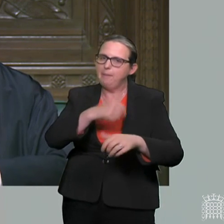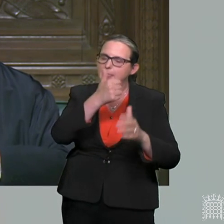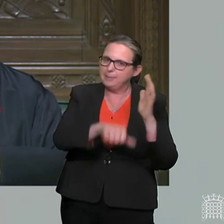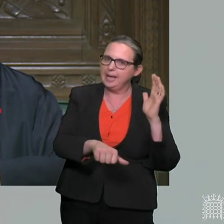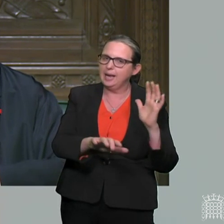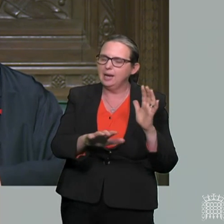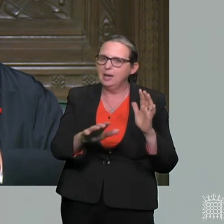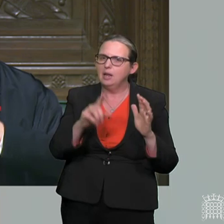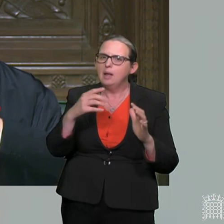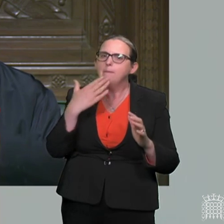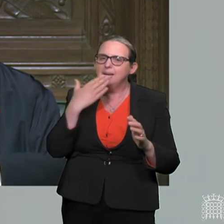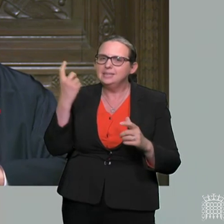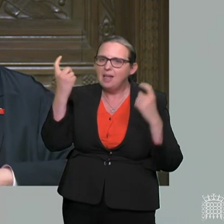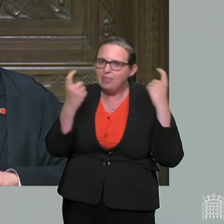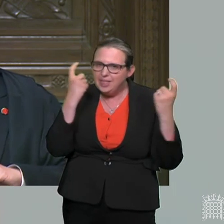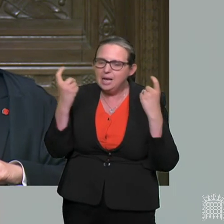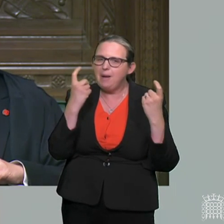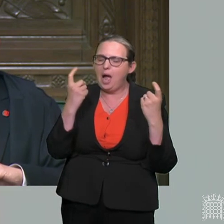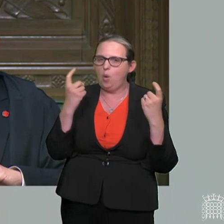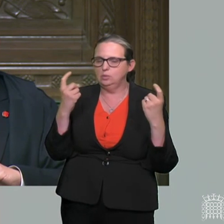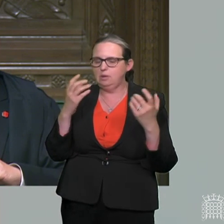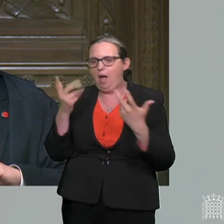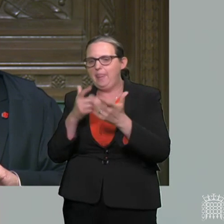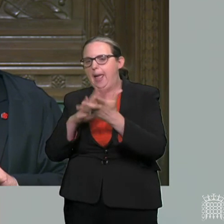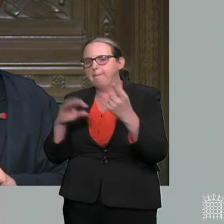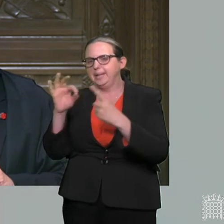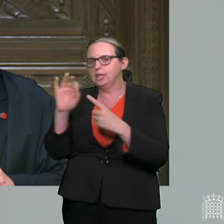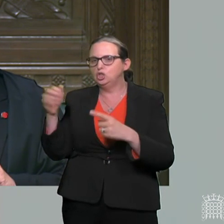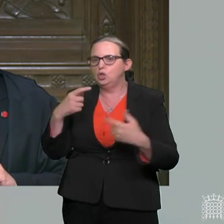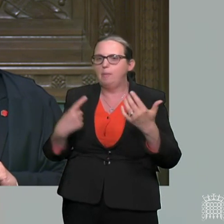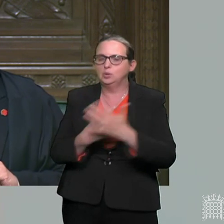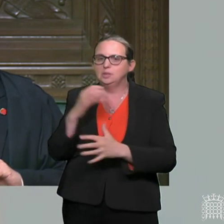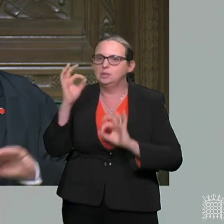Can we think about those as well? It is so important that they get their questions heard.